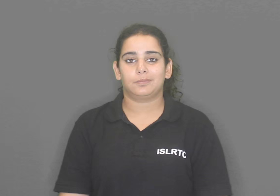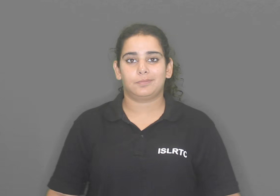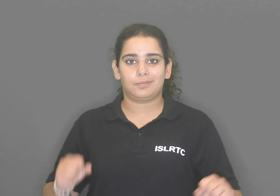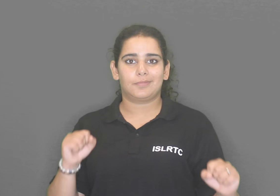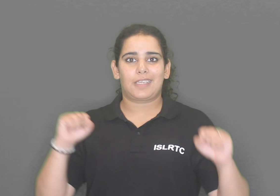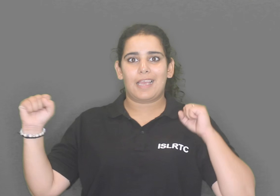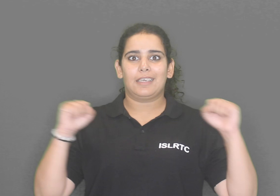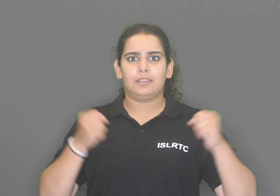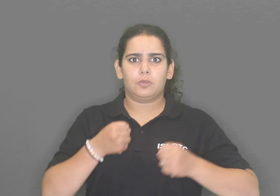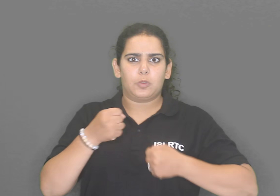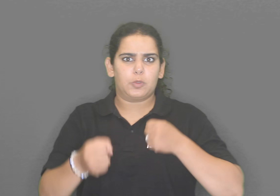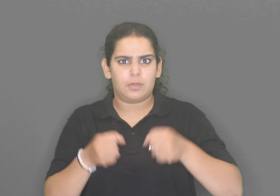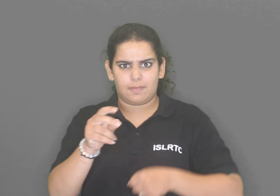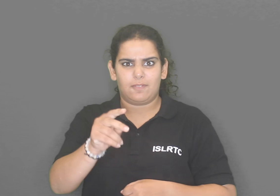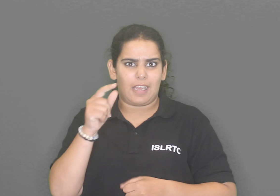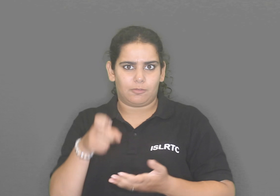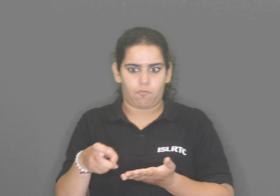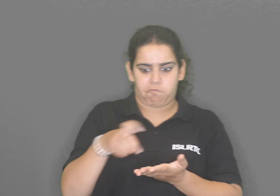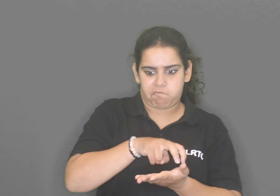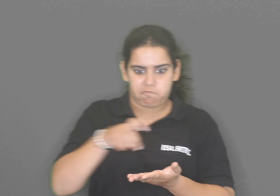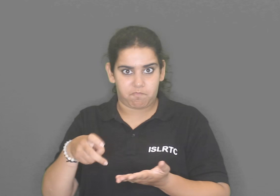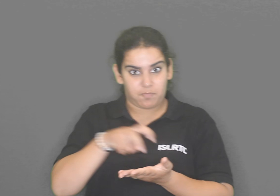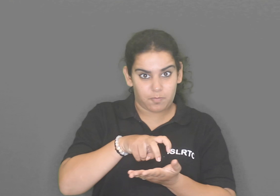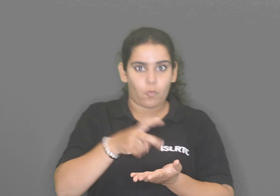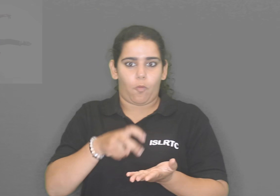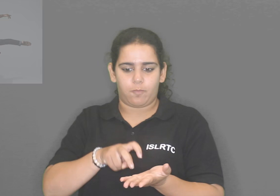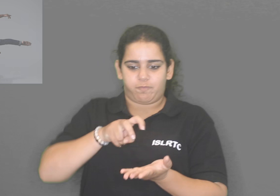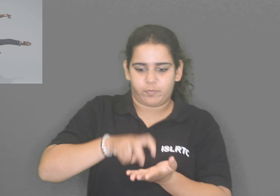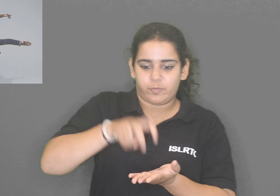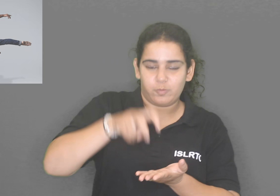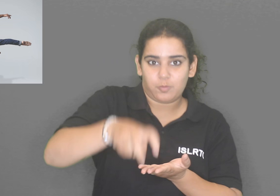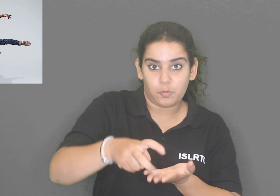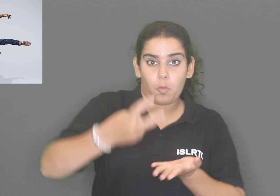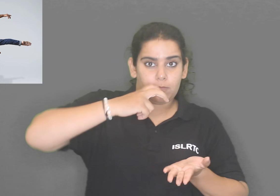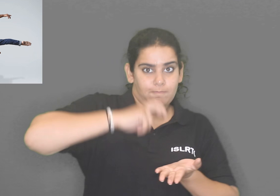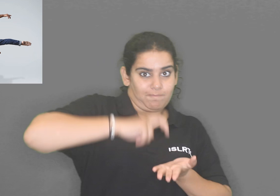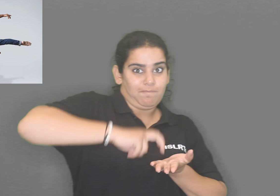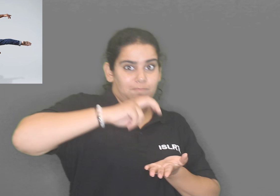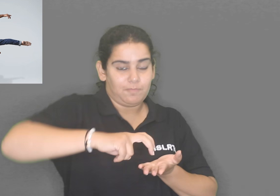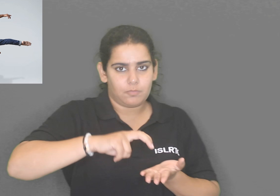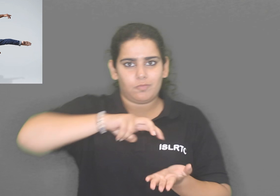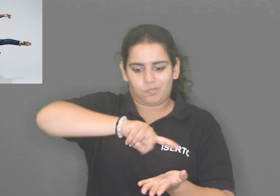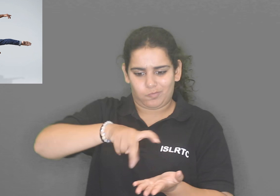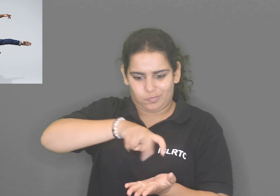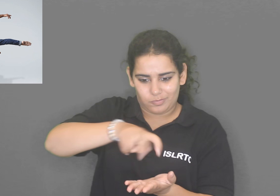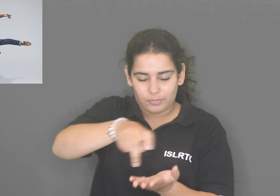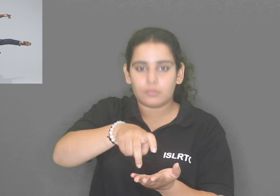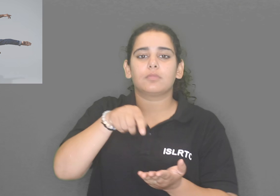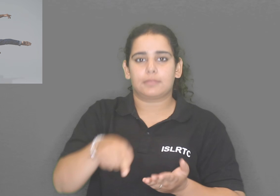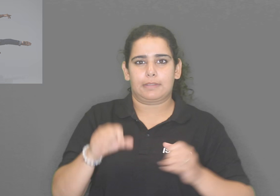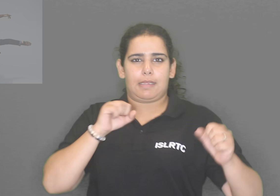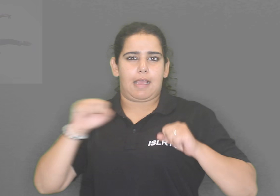Agility The power of moving quickly and easily nimbleness